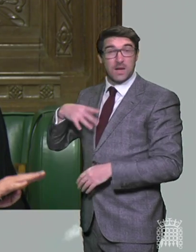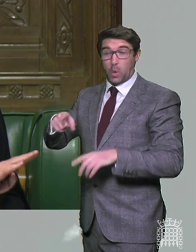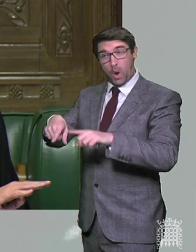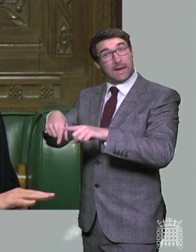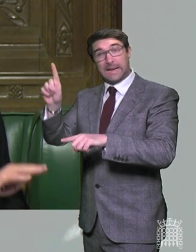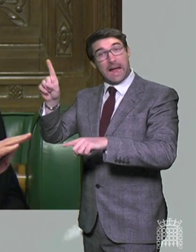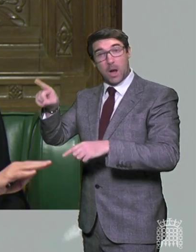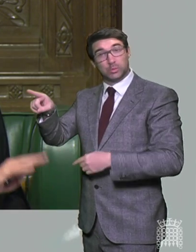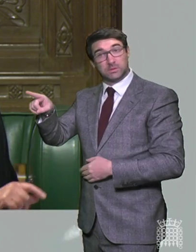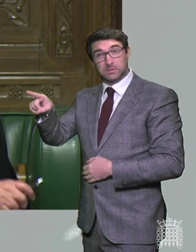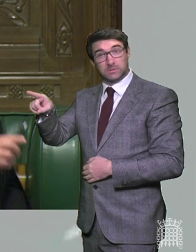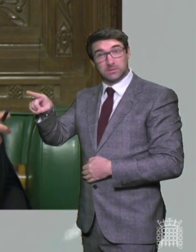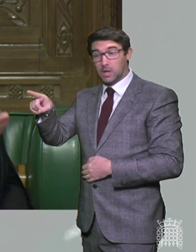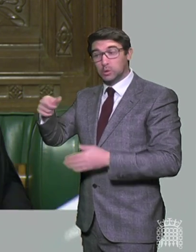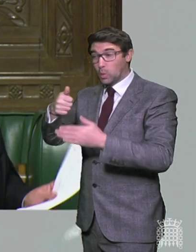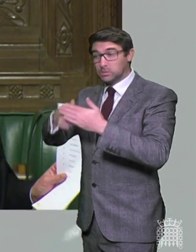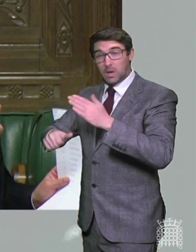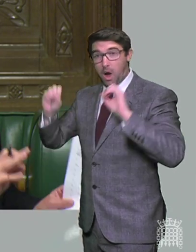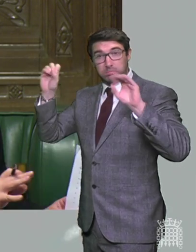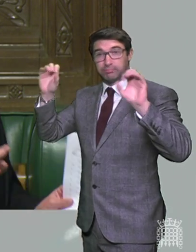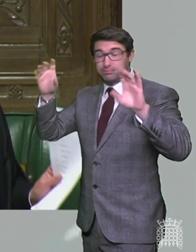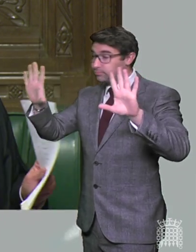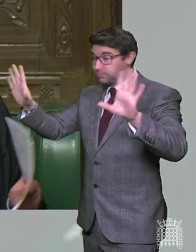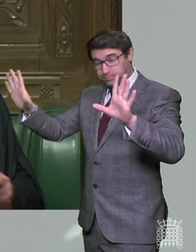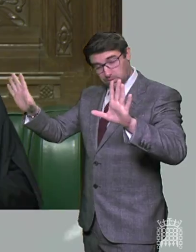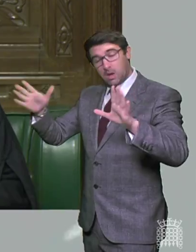The rugby world cup is coming, but let us not start it too soon.